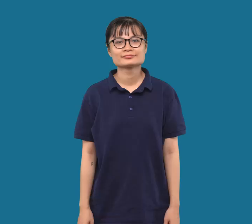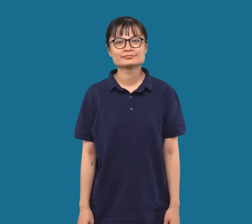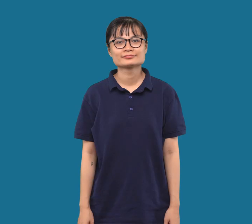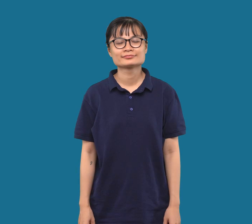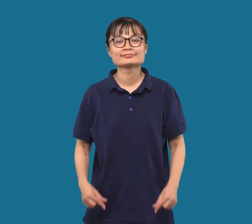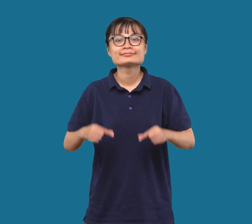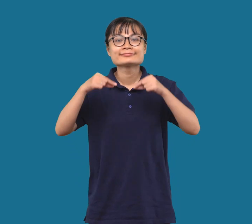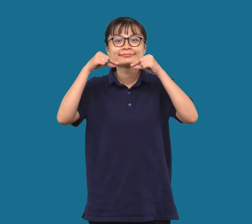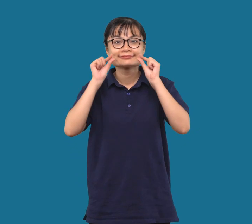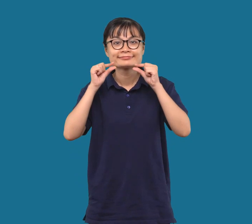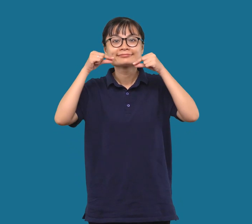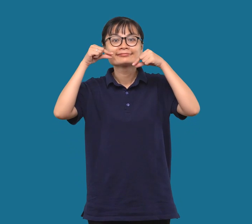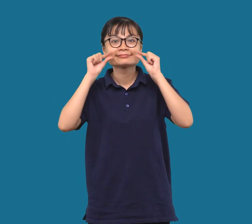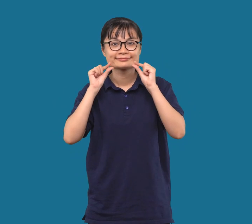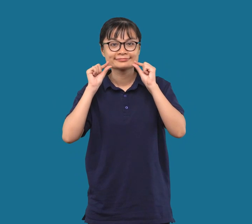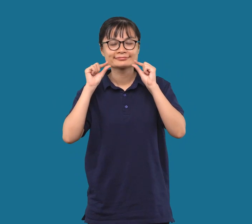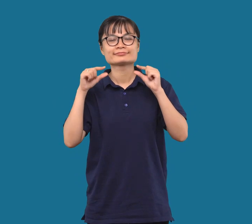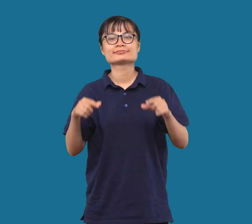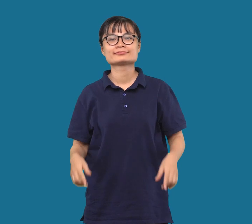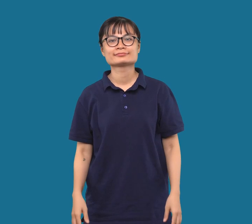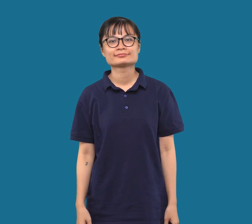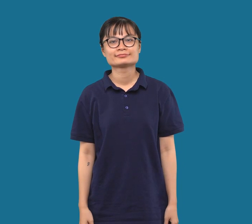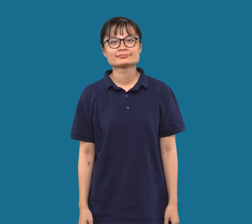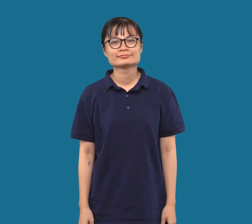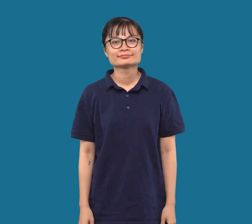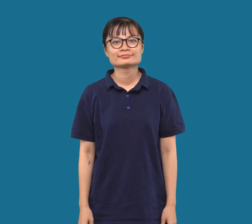kịch